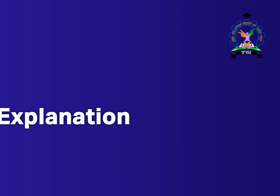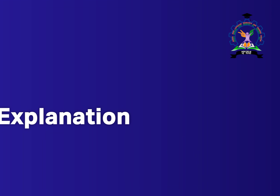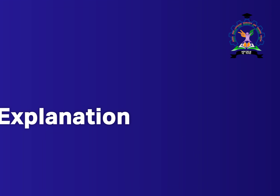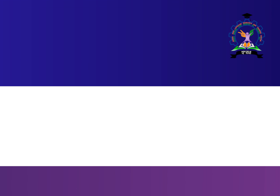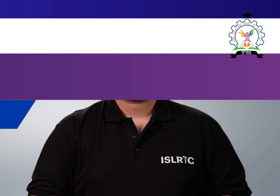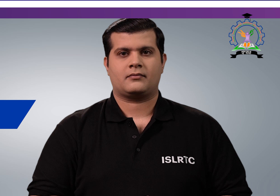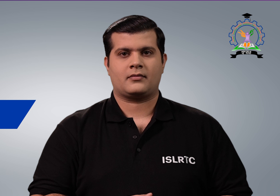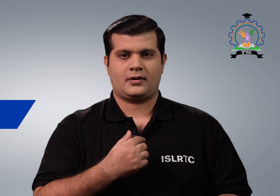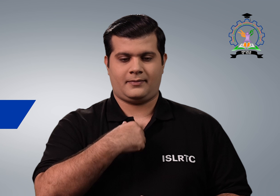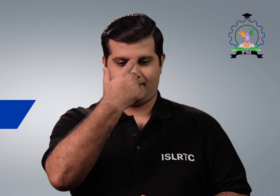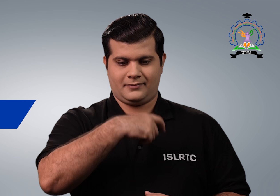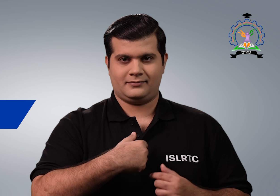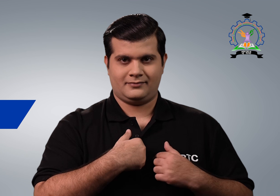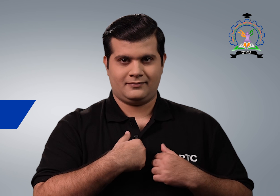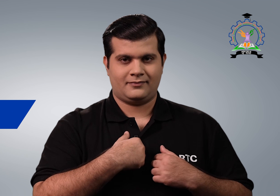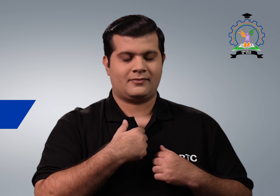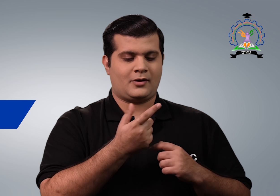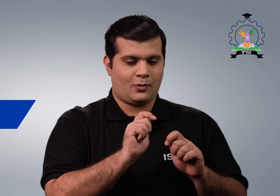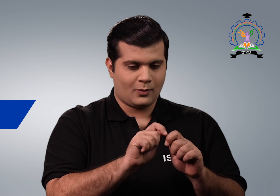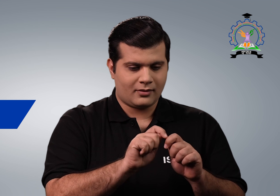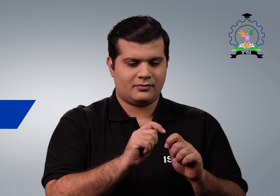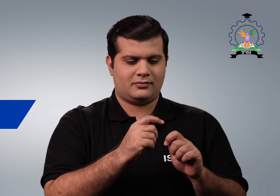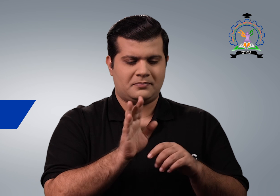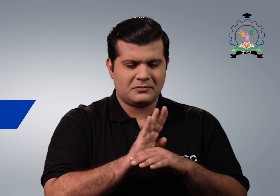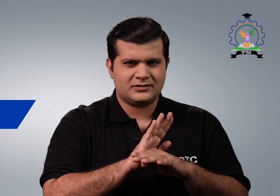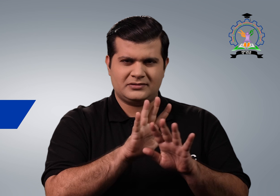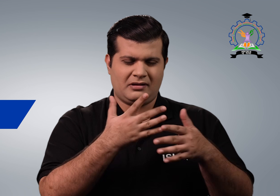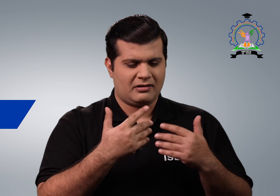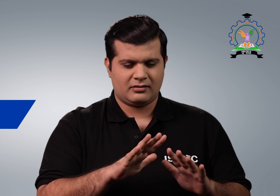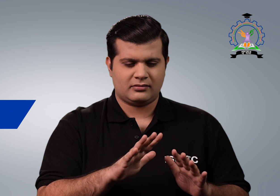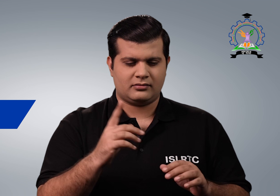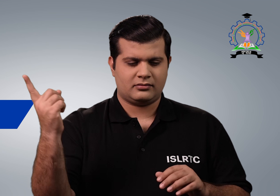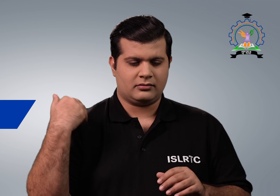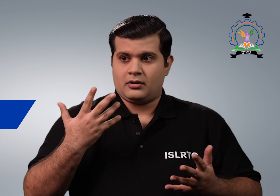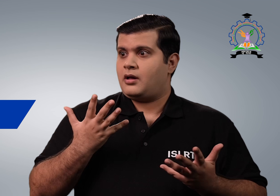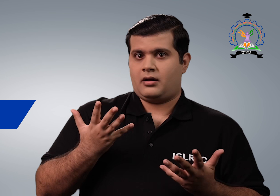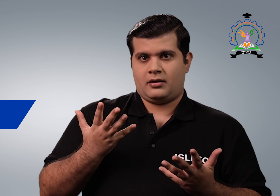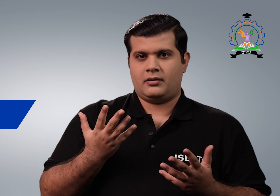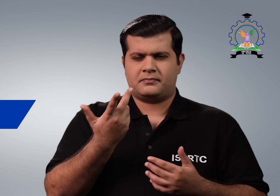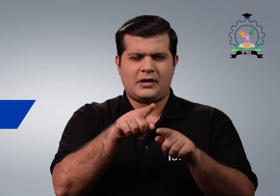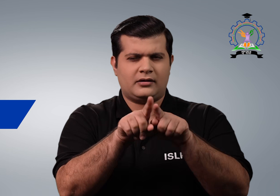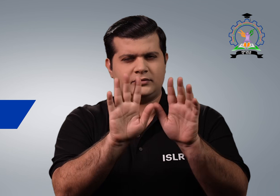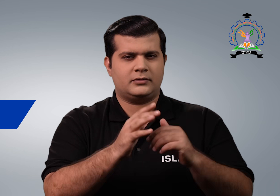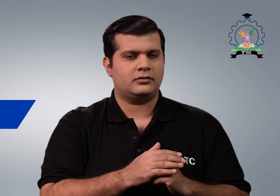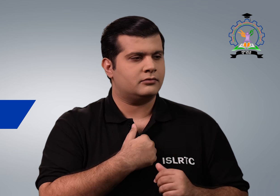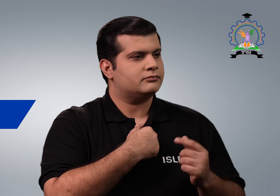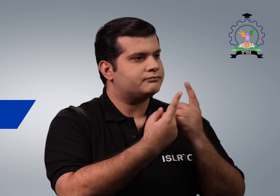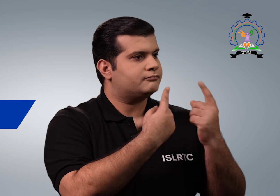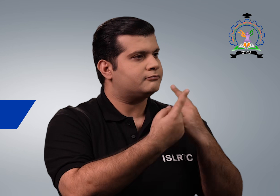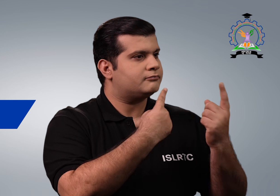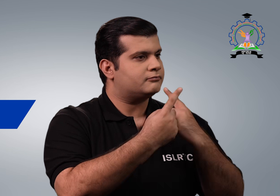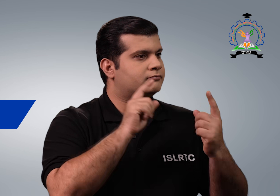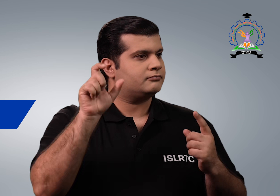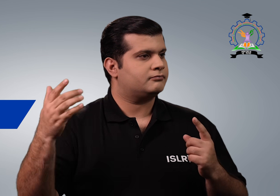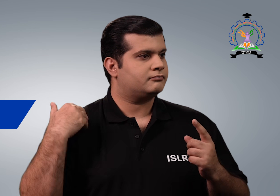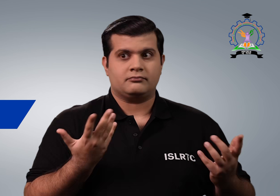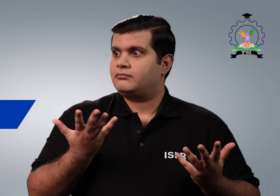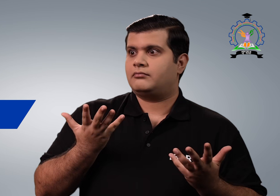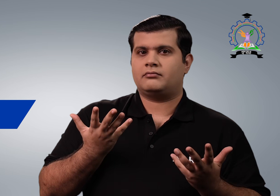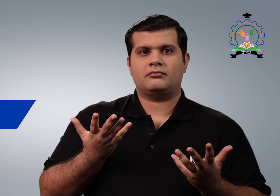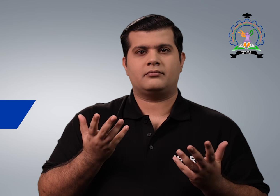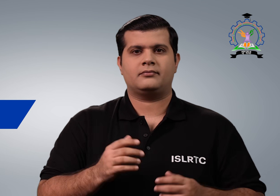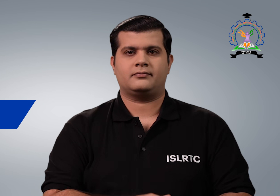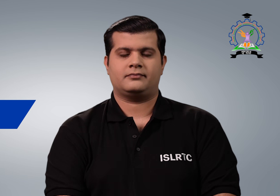It's when someone is on edge and reacts quickly to small things, like sudden movements. For e.g. some people feel jumpy if someone unexpectedly touches them.